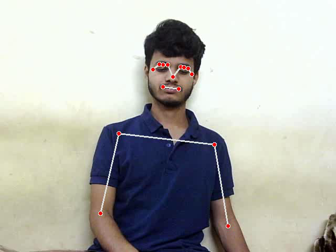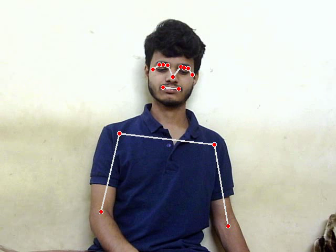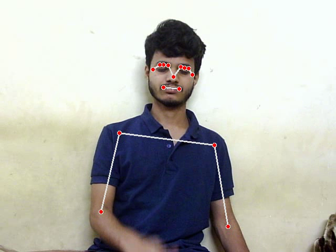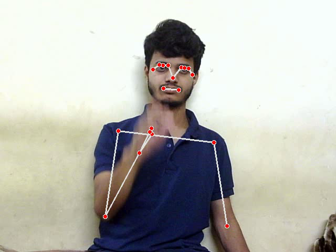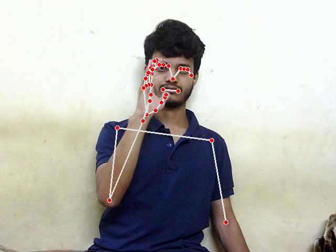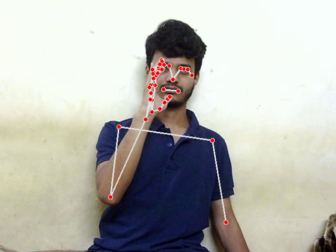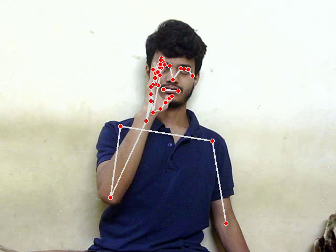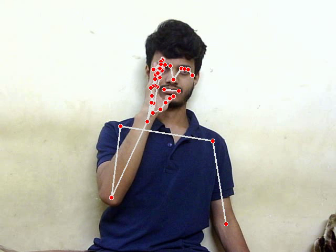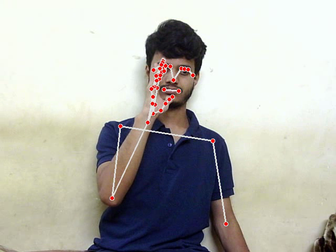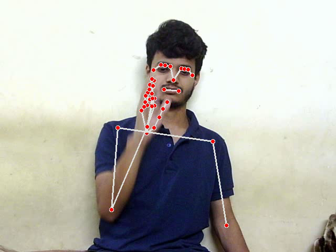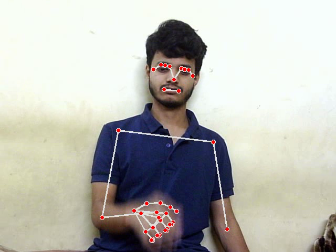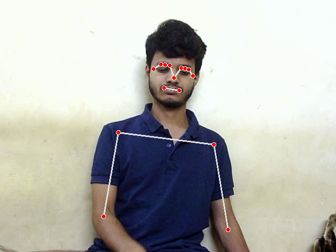mother